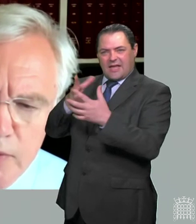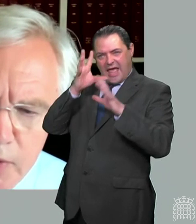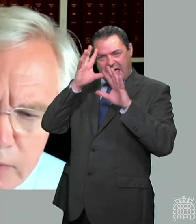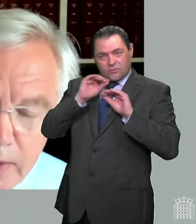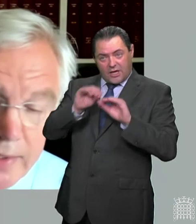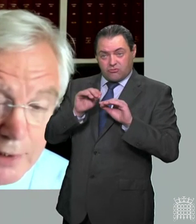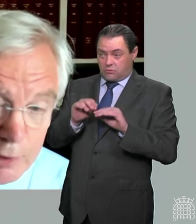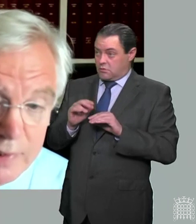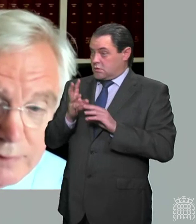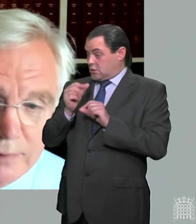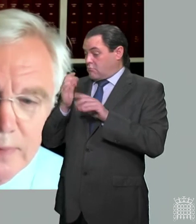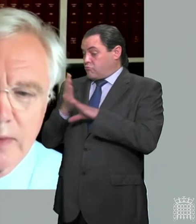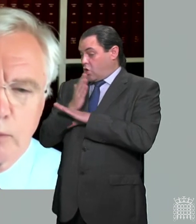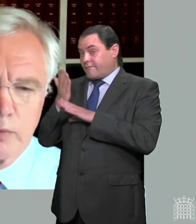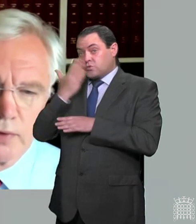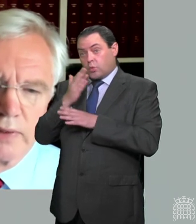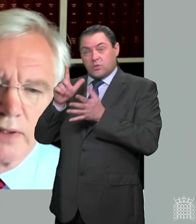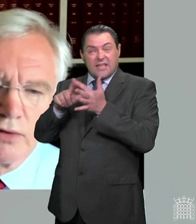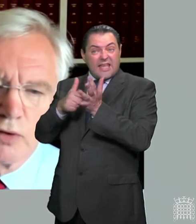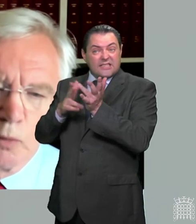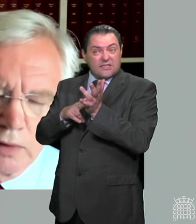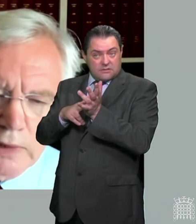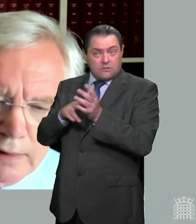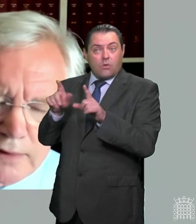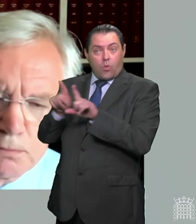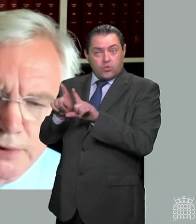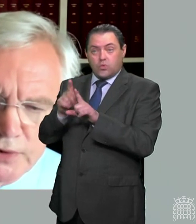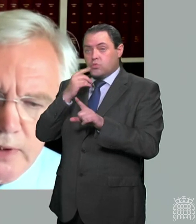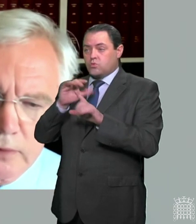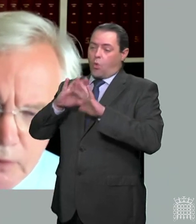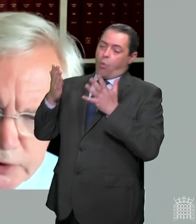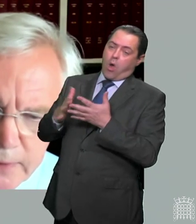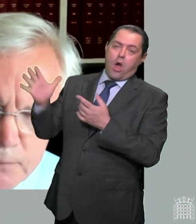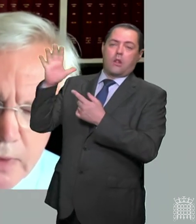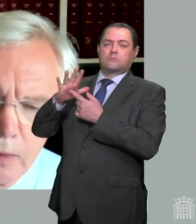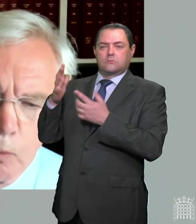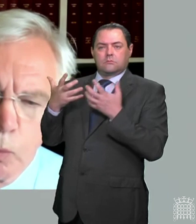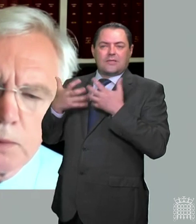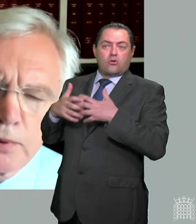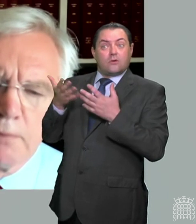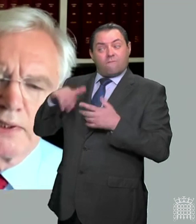Private schools in the UK, including Eton, are already doing it using world-class British technology.